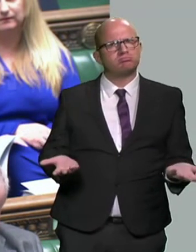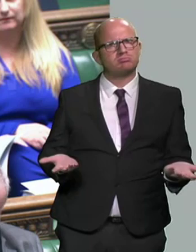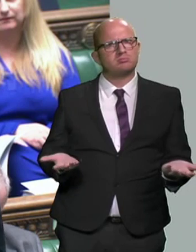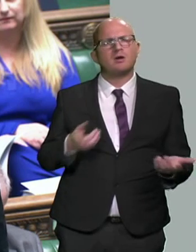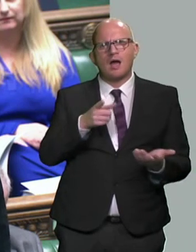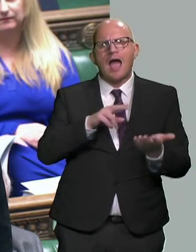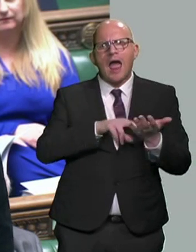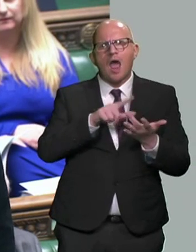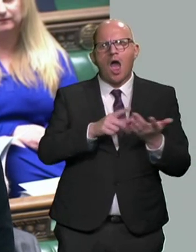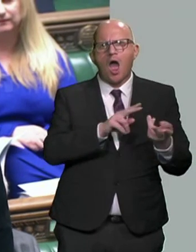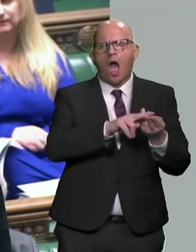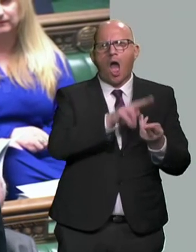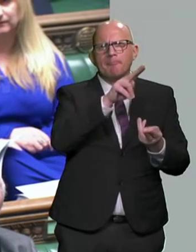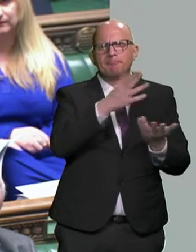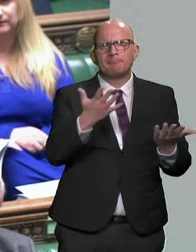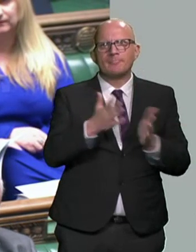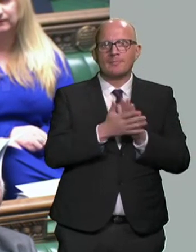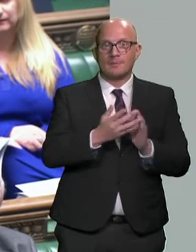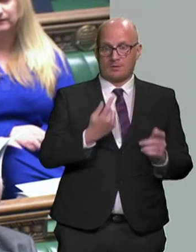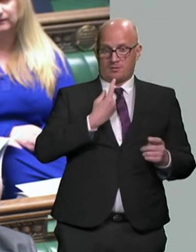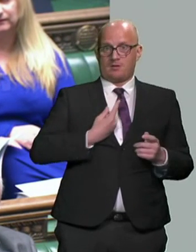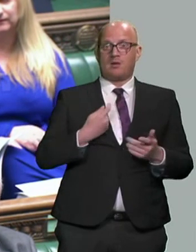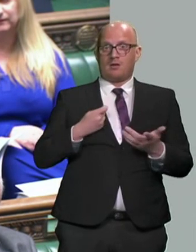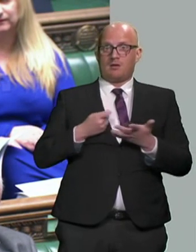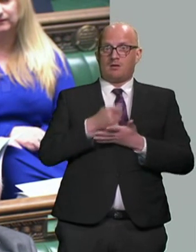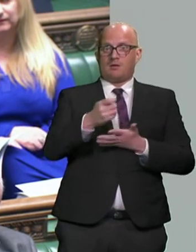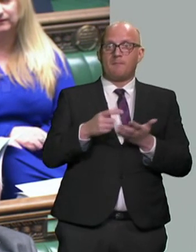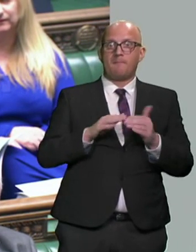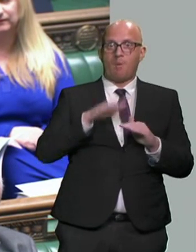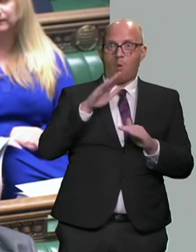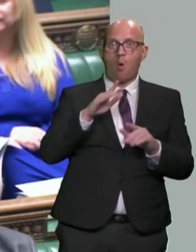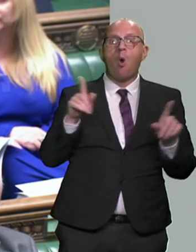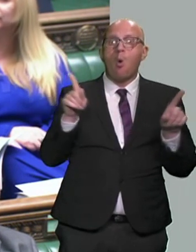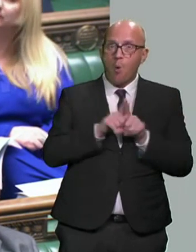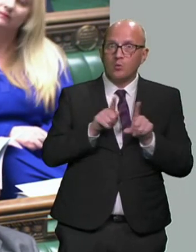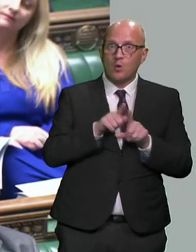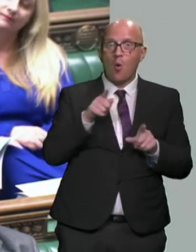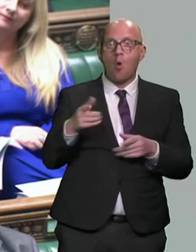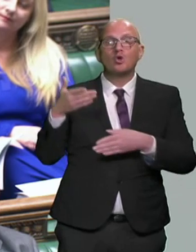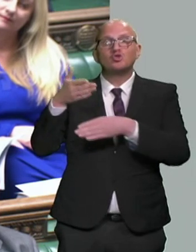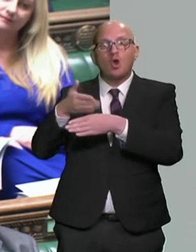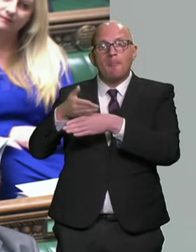Hiking national insurance is a tax on individuals, but it is also a tax on jobs.